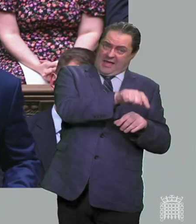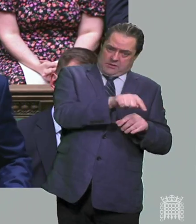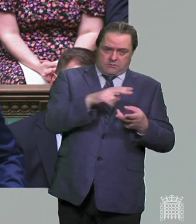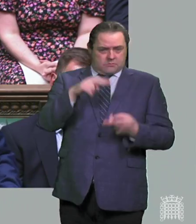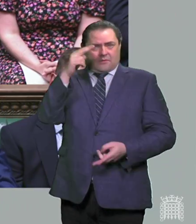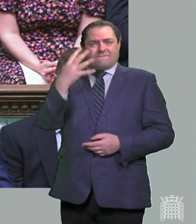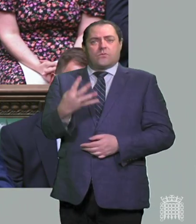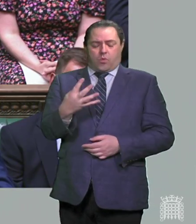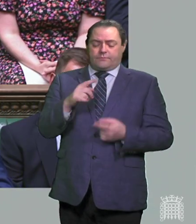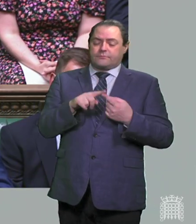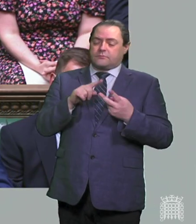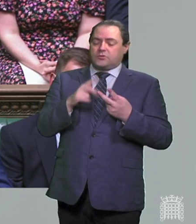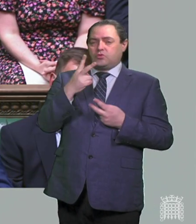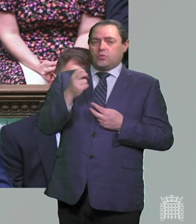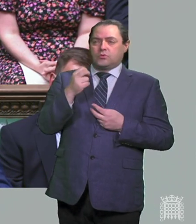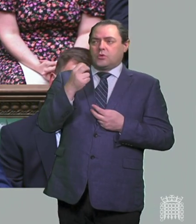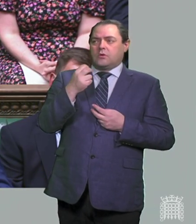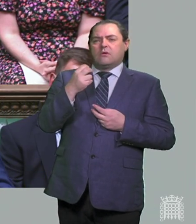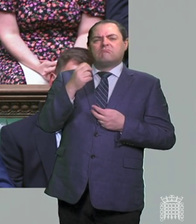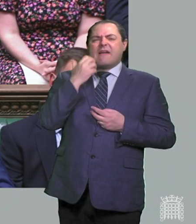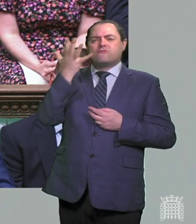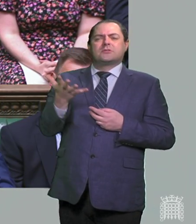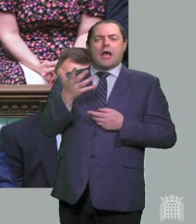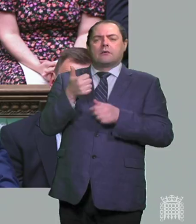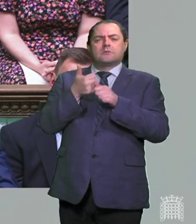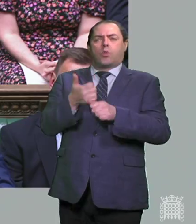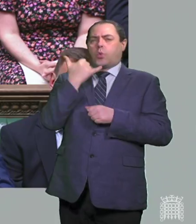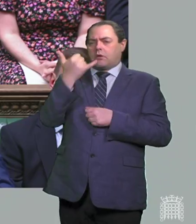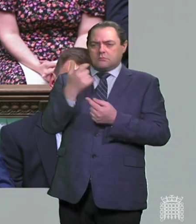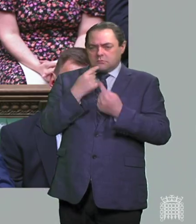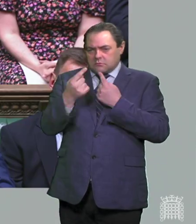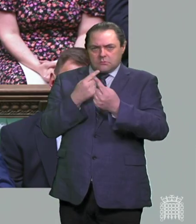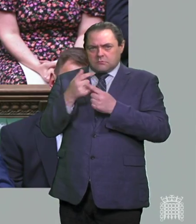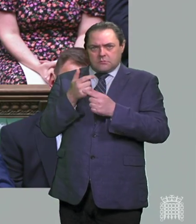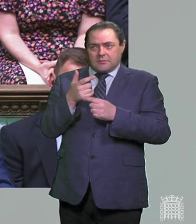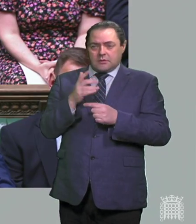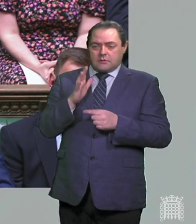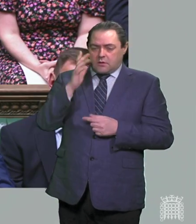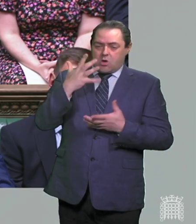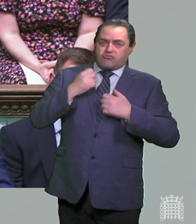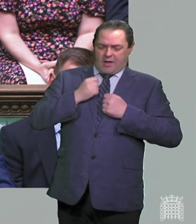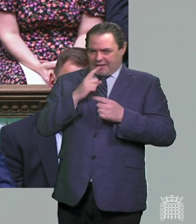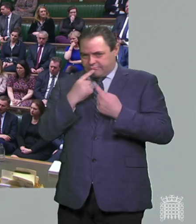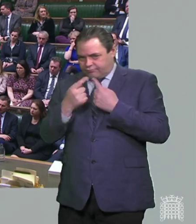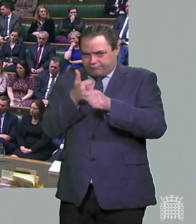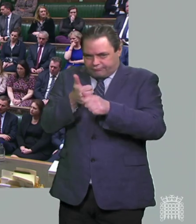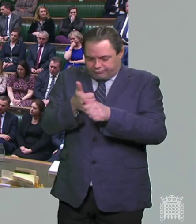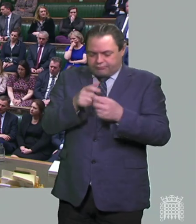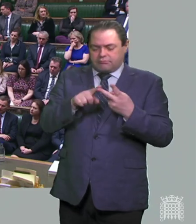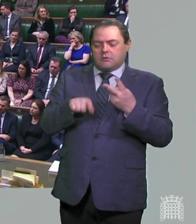We launched the 24/7 support line, so that when those victims of that appalling crime come forward, they get the support they need.